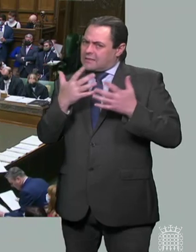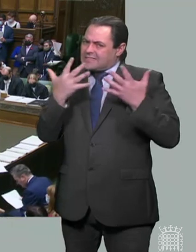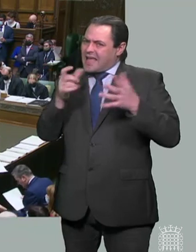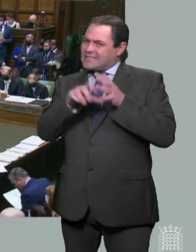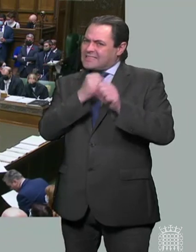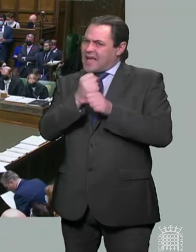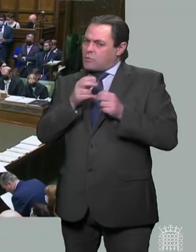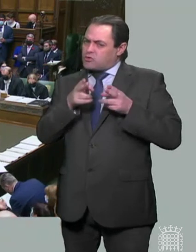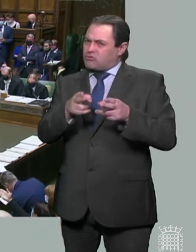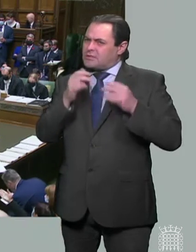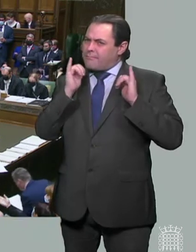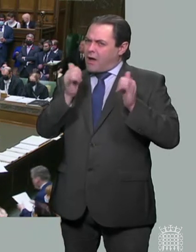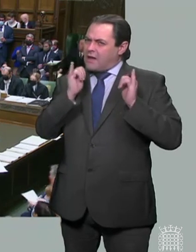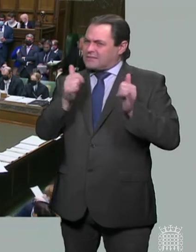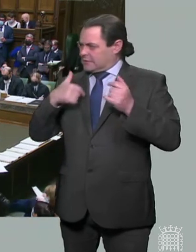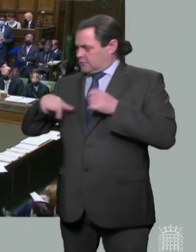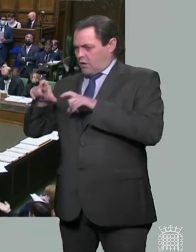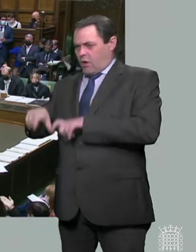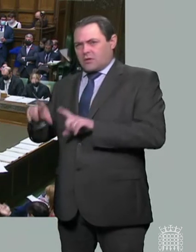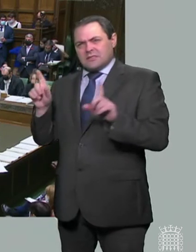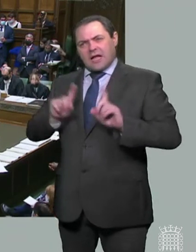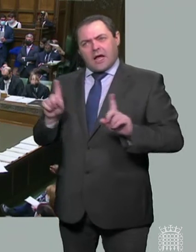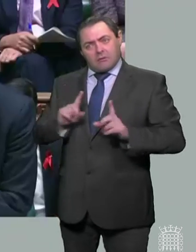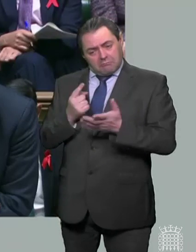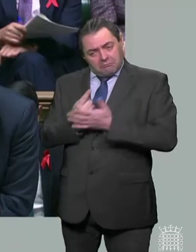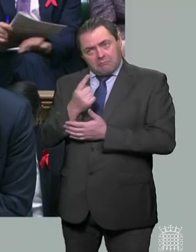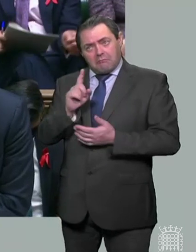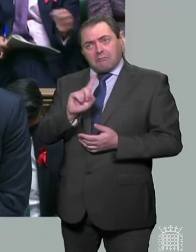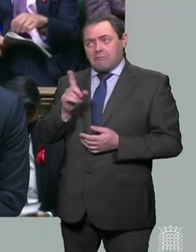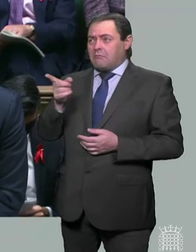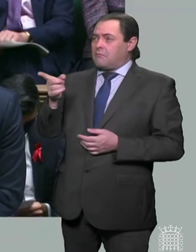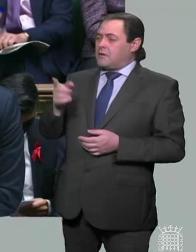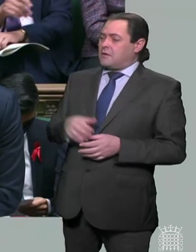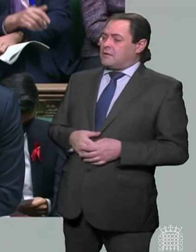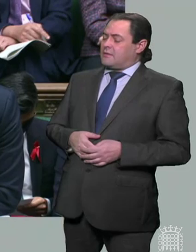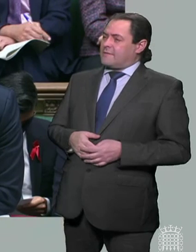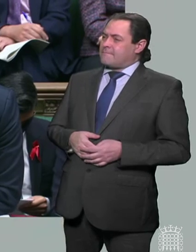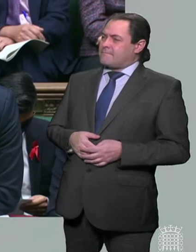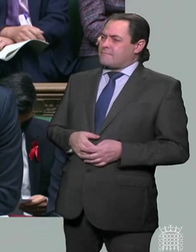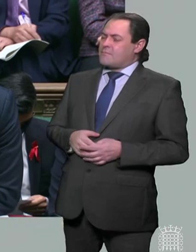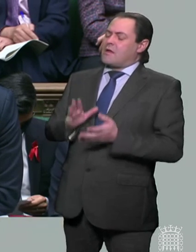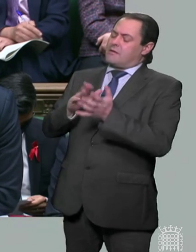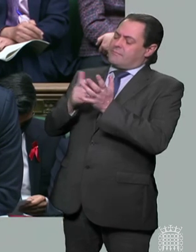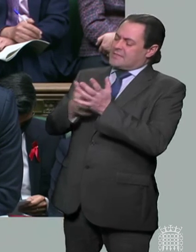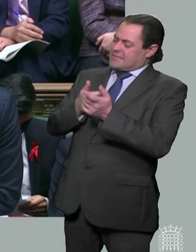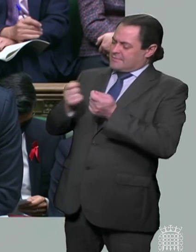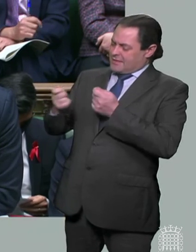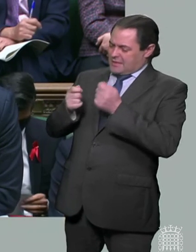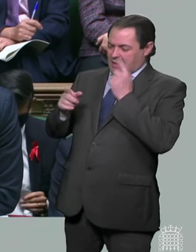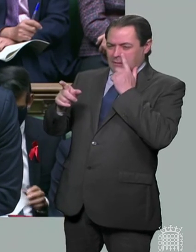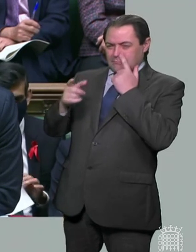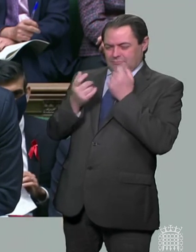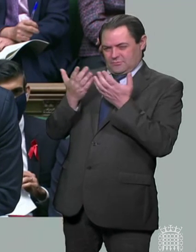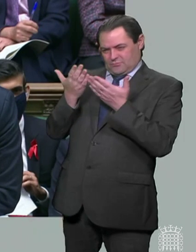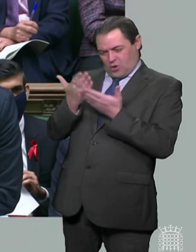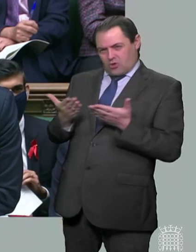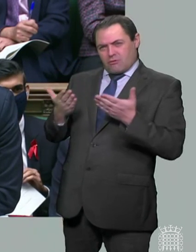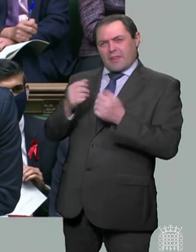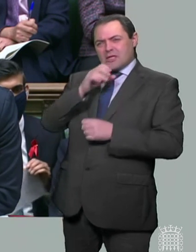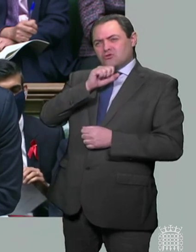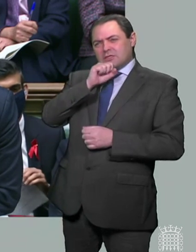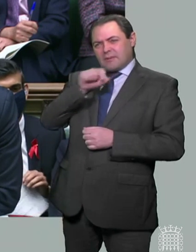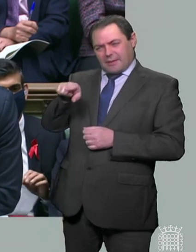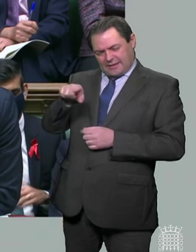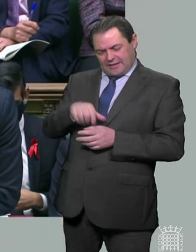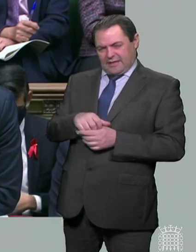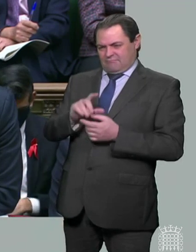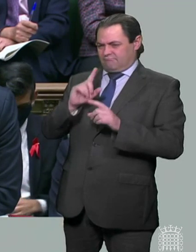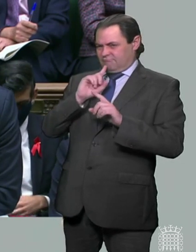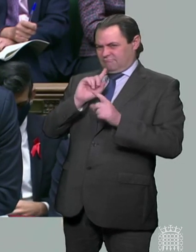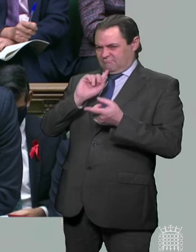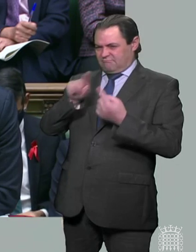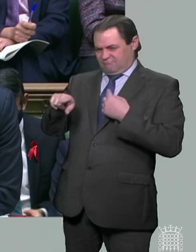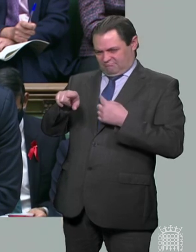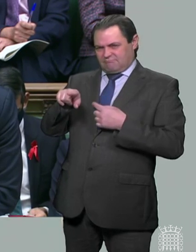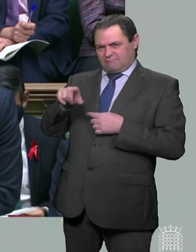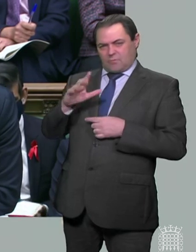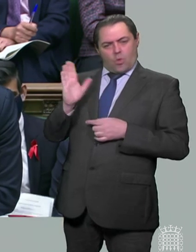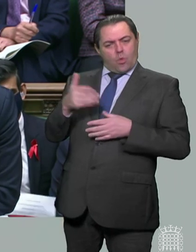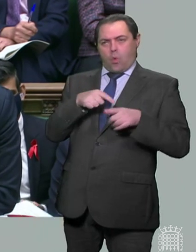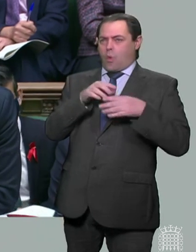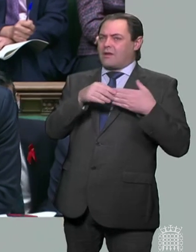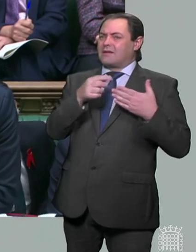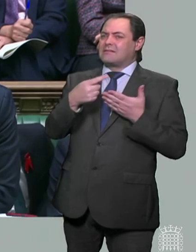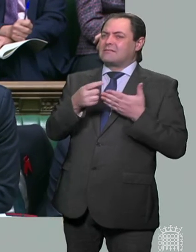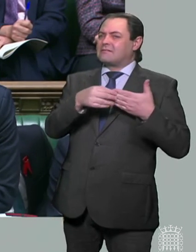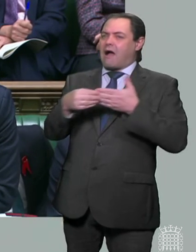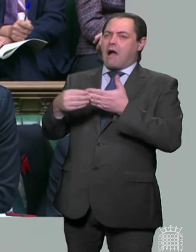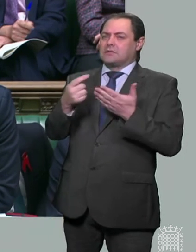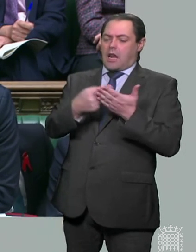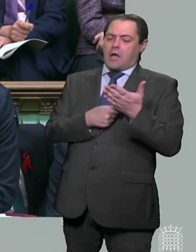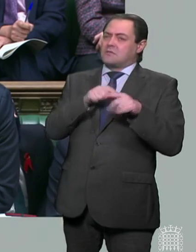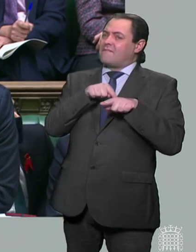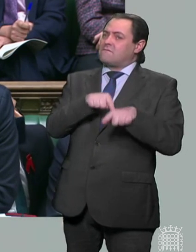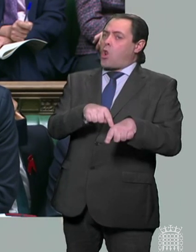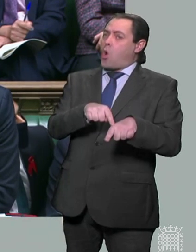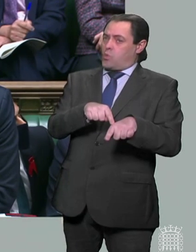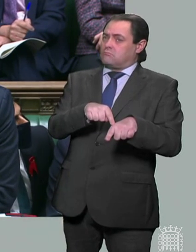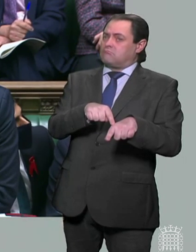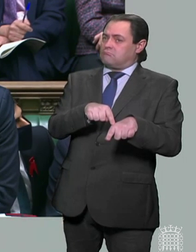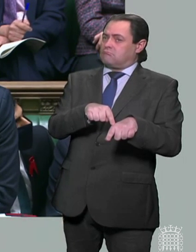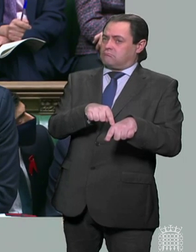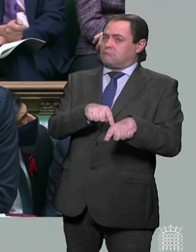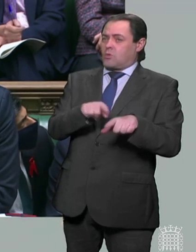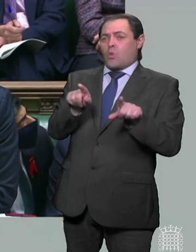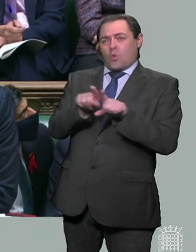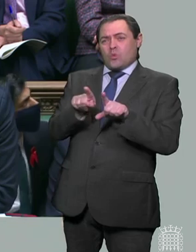What I can tell the right honourable and learned Gentleman is that all guidance was followed completely in No.